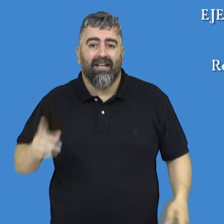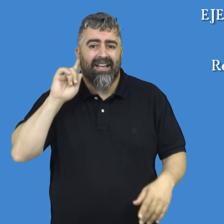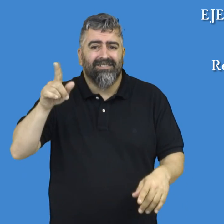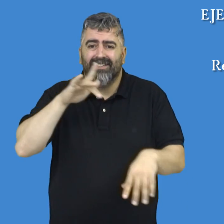caso